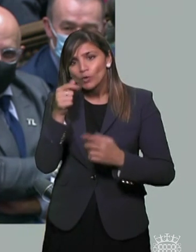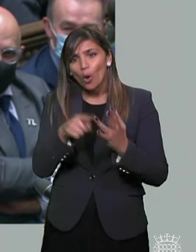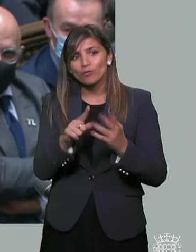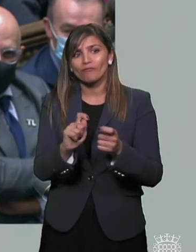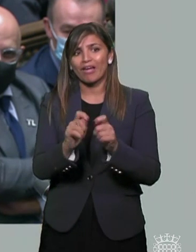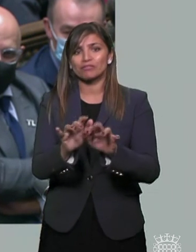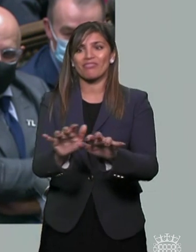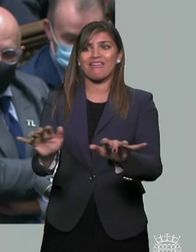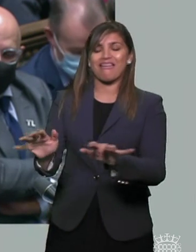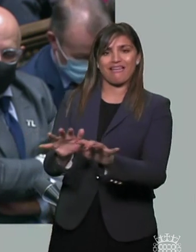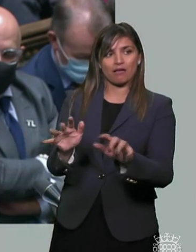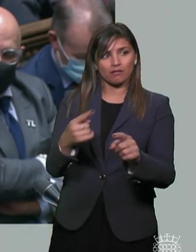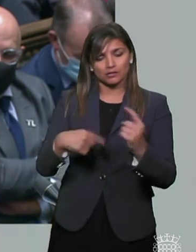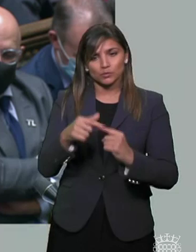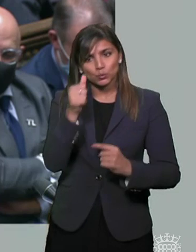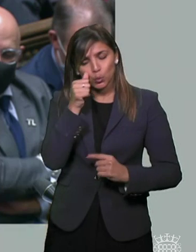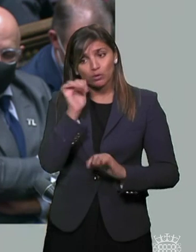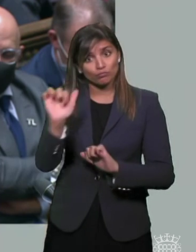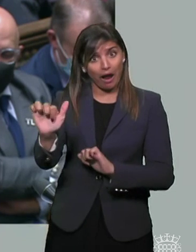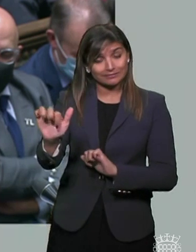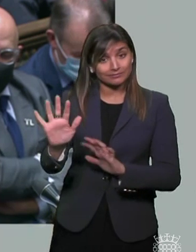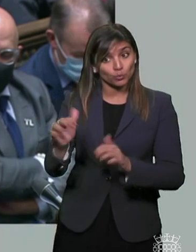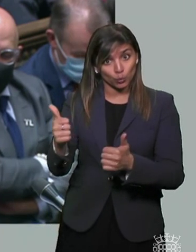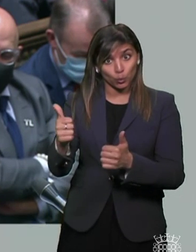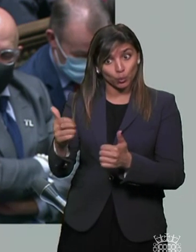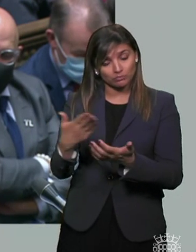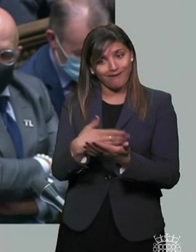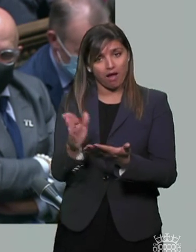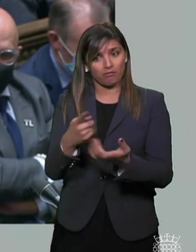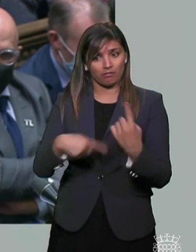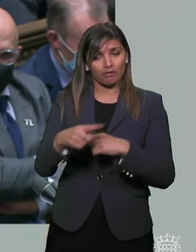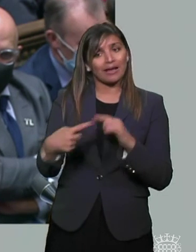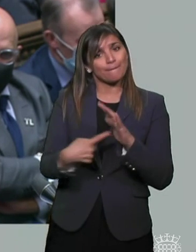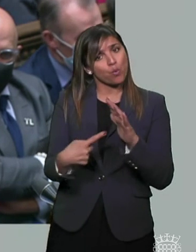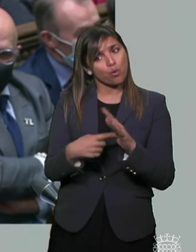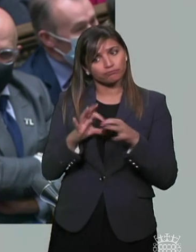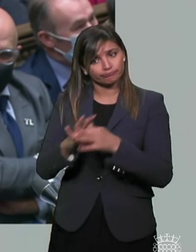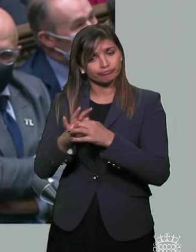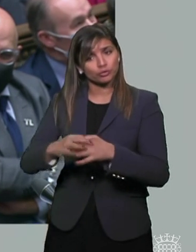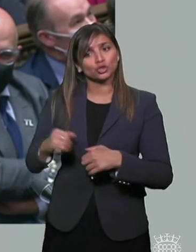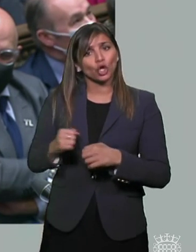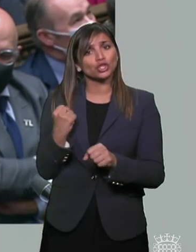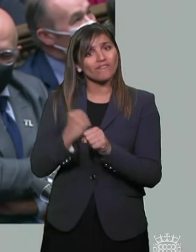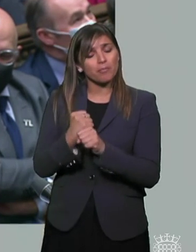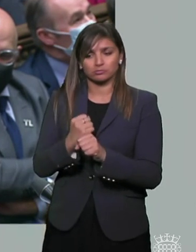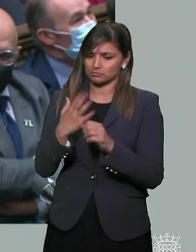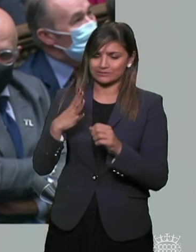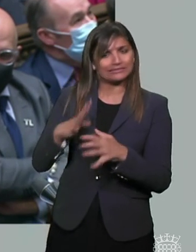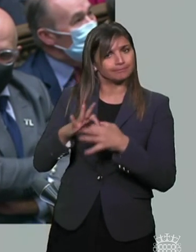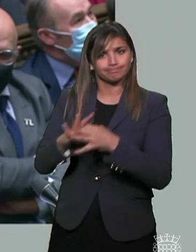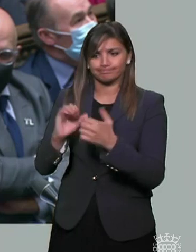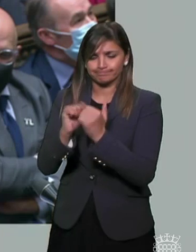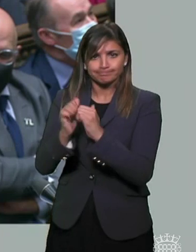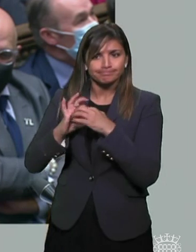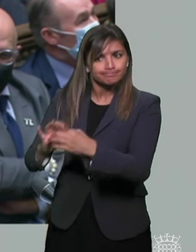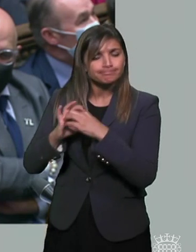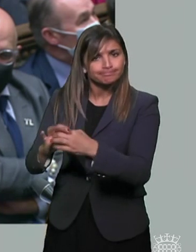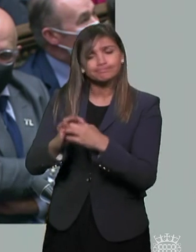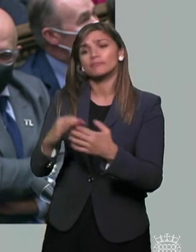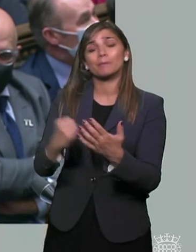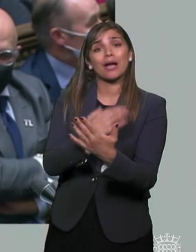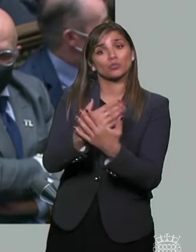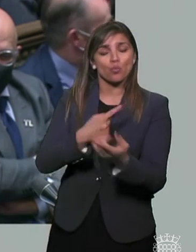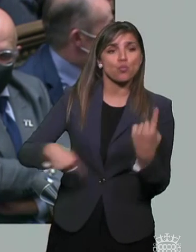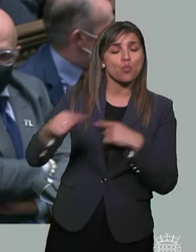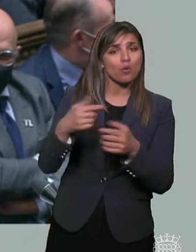It is good that he set that out. I think it important that we continue to work with the Scottish Administration, as we do, to help everybody through this.